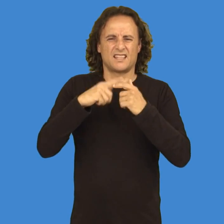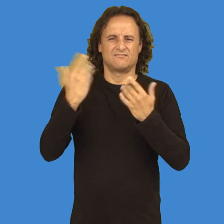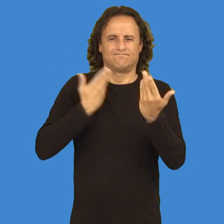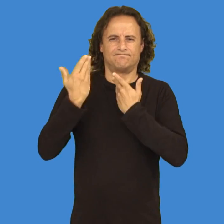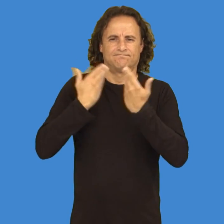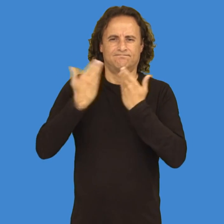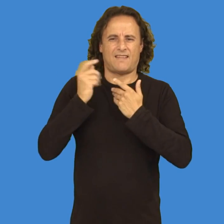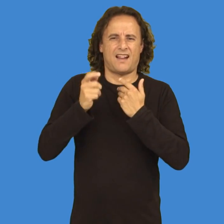afectar